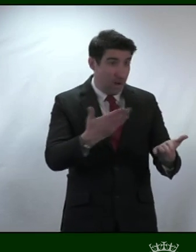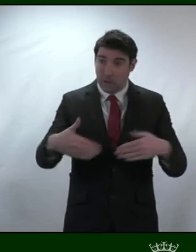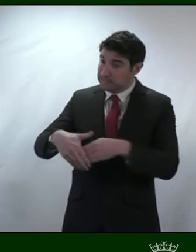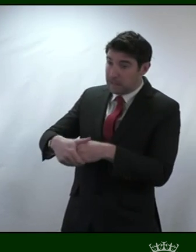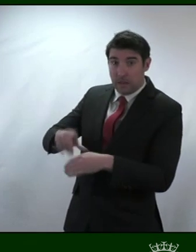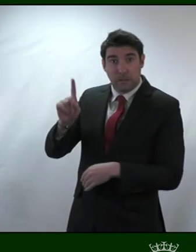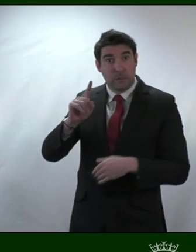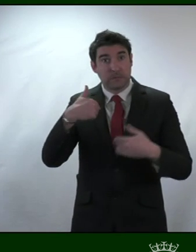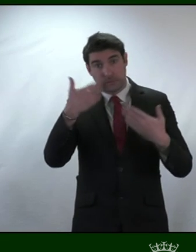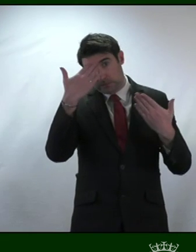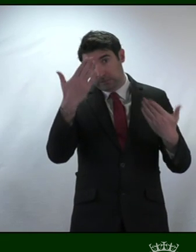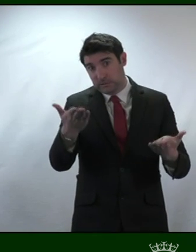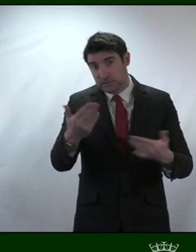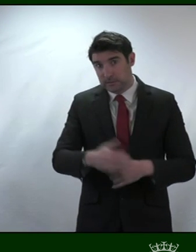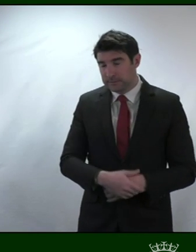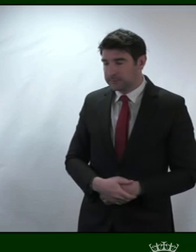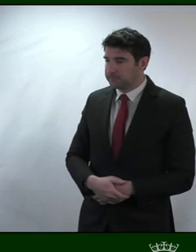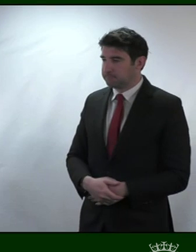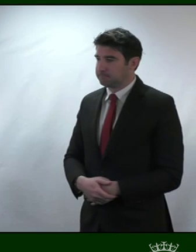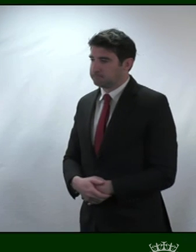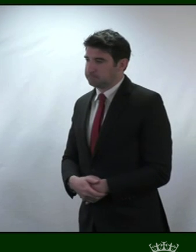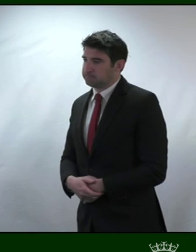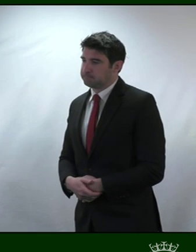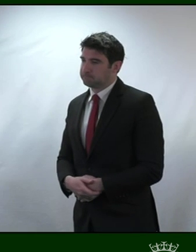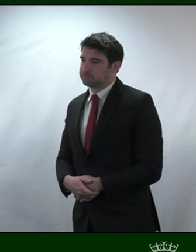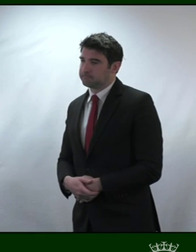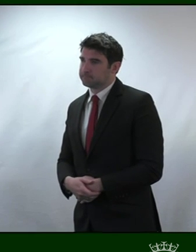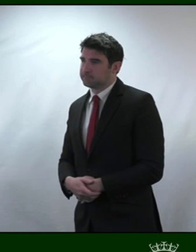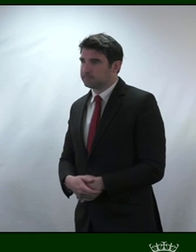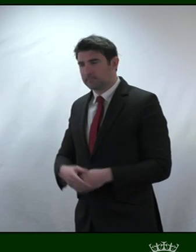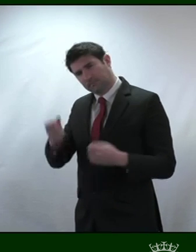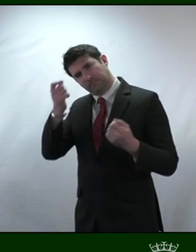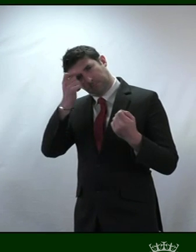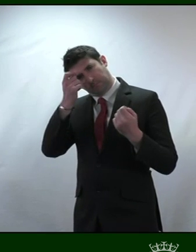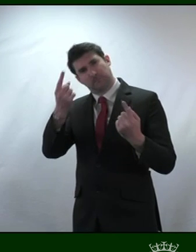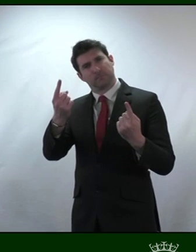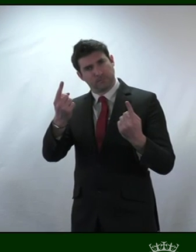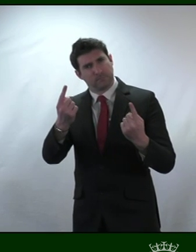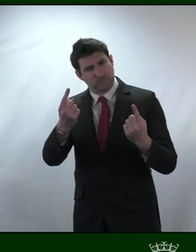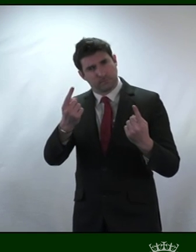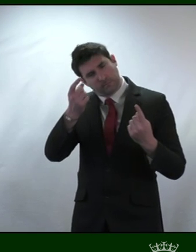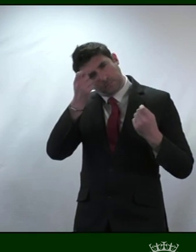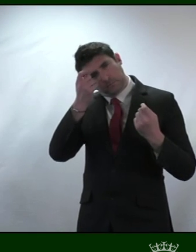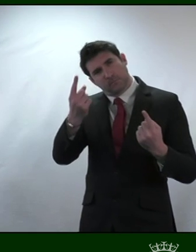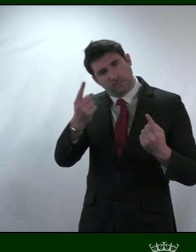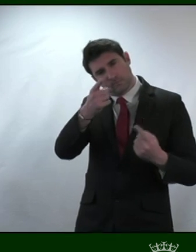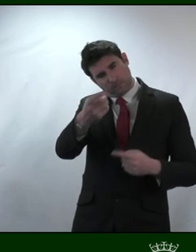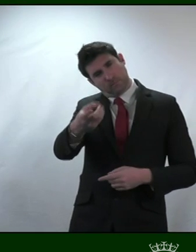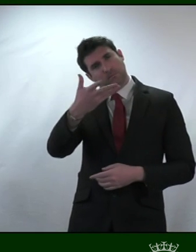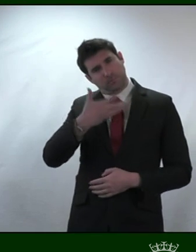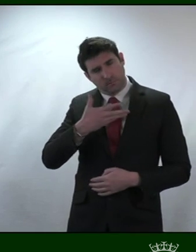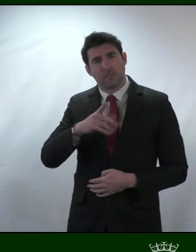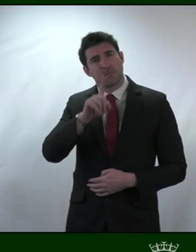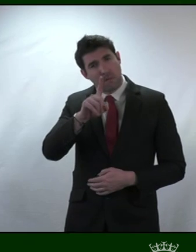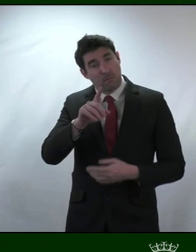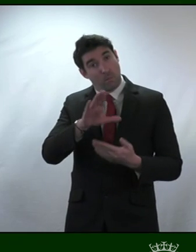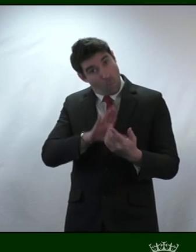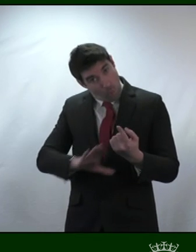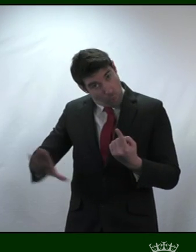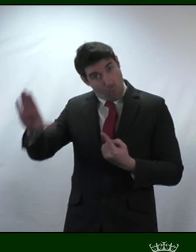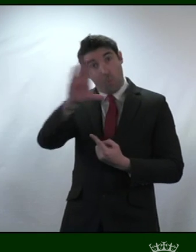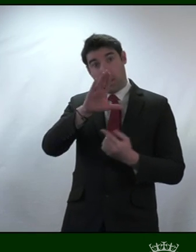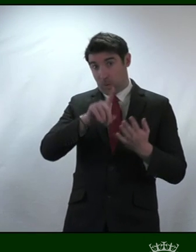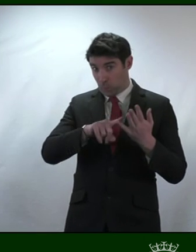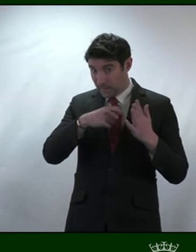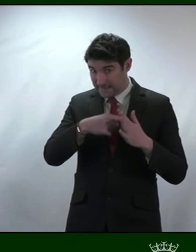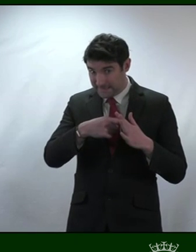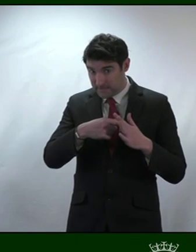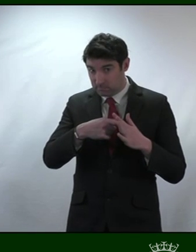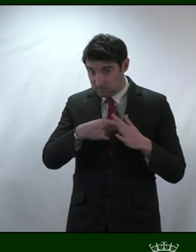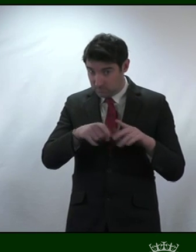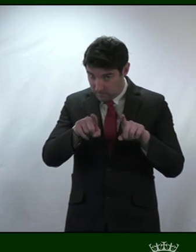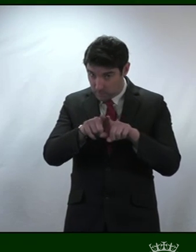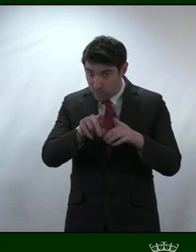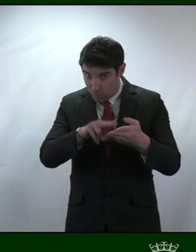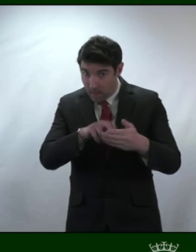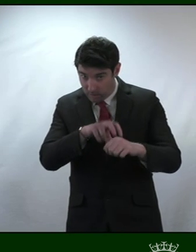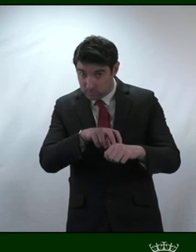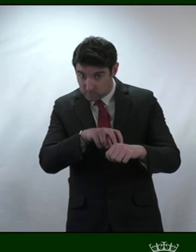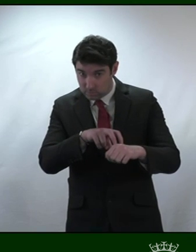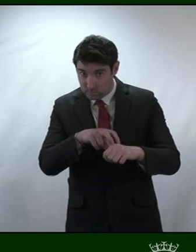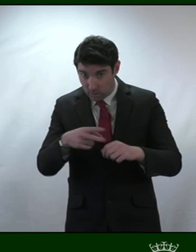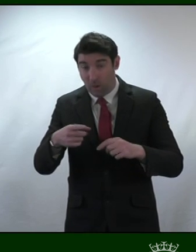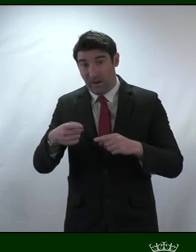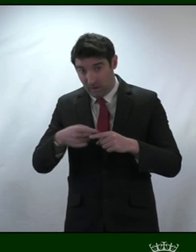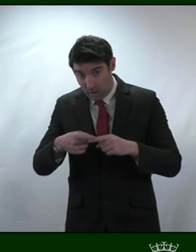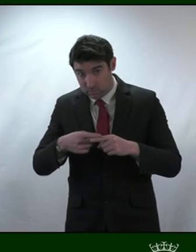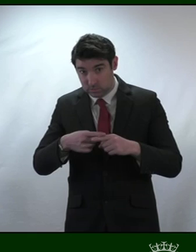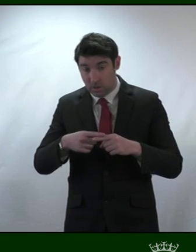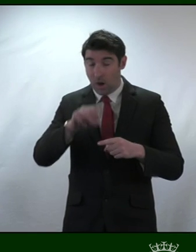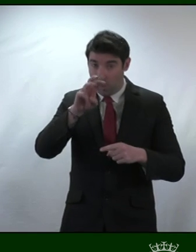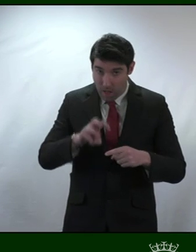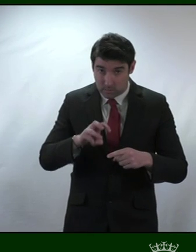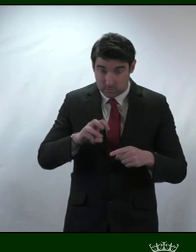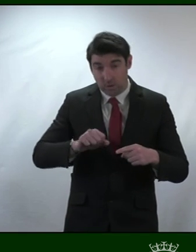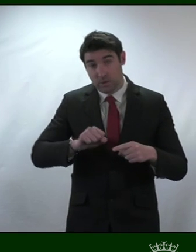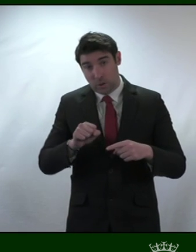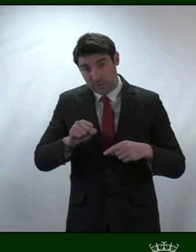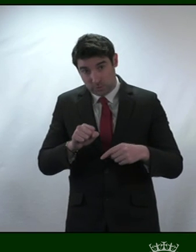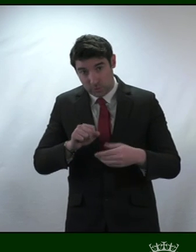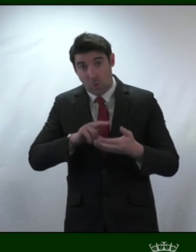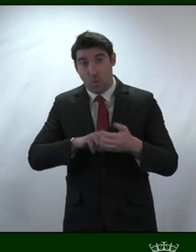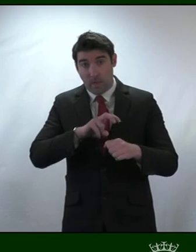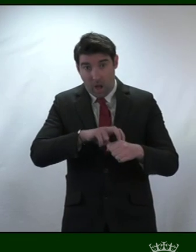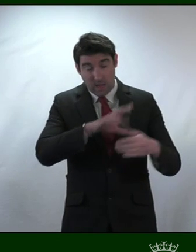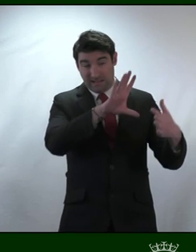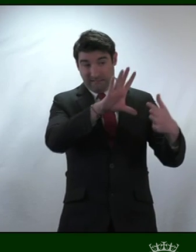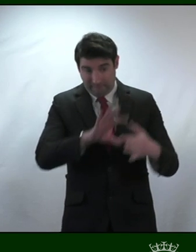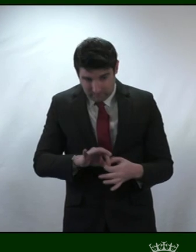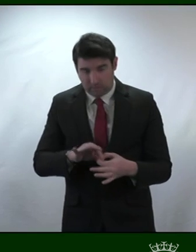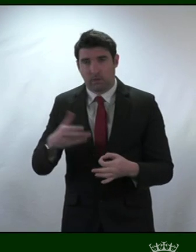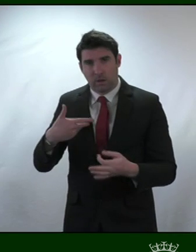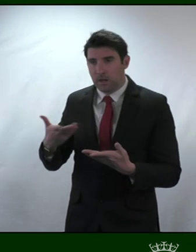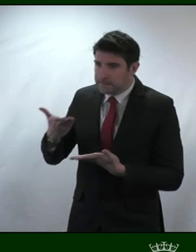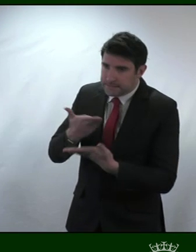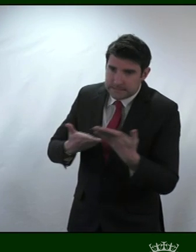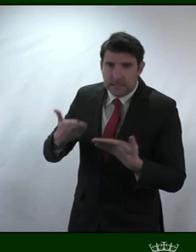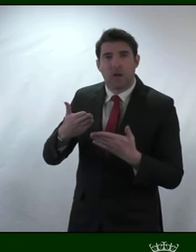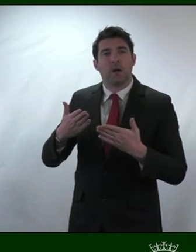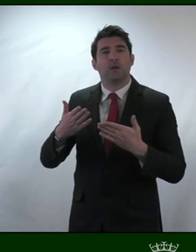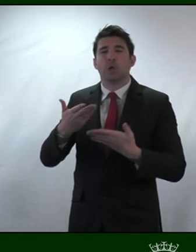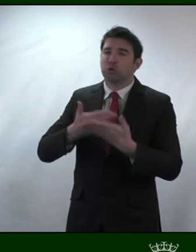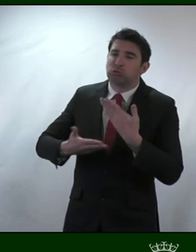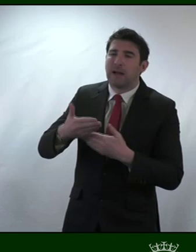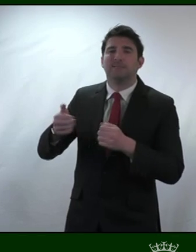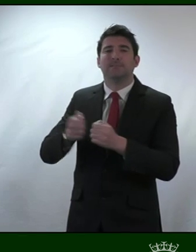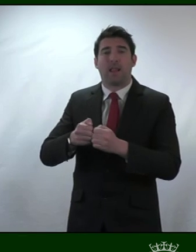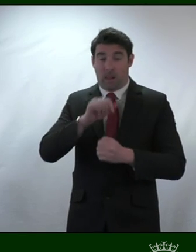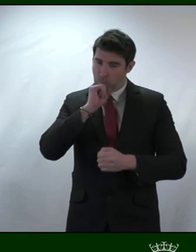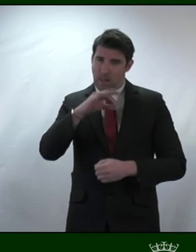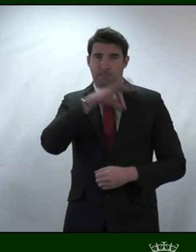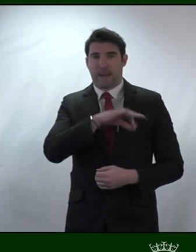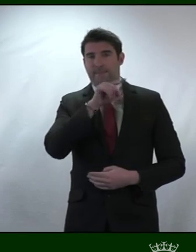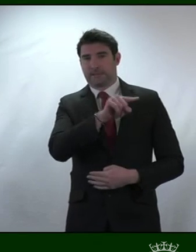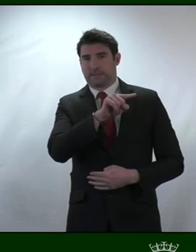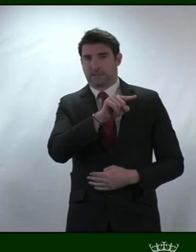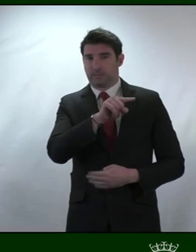Of course, as the agreement with our friends has already made clear, the whole of the UK, including Northern Ireland, will participate fully in all trade deals that the UK does, and Northern Ireland will continue to have unfettered access to the whole of the UK market.